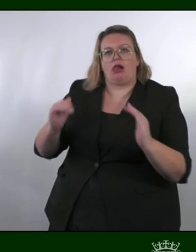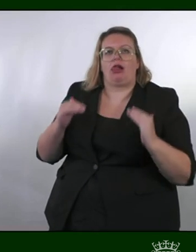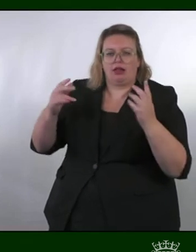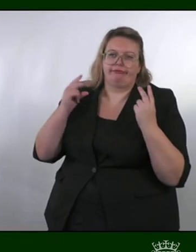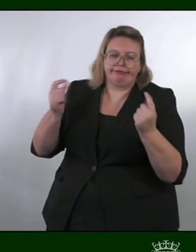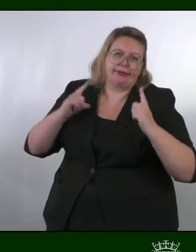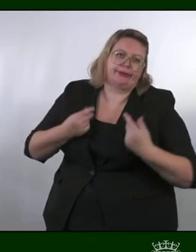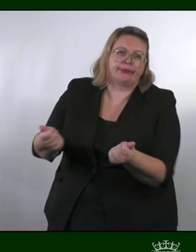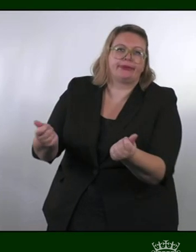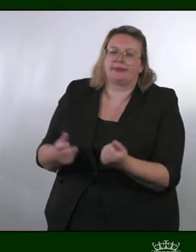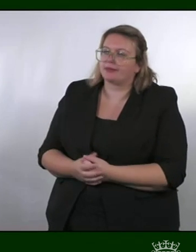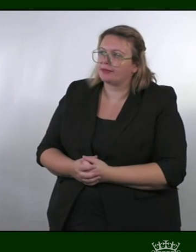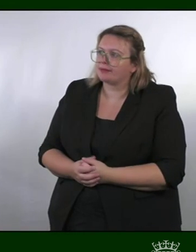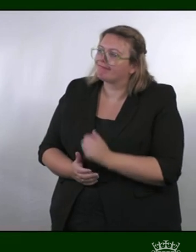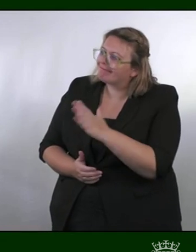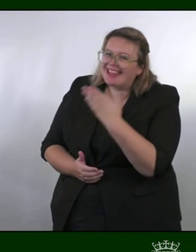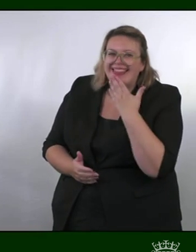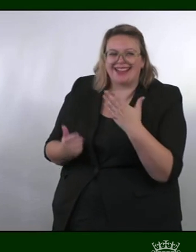Yes, indeed. I thank my hon. Friend for everything